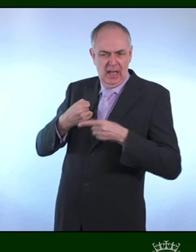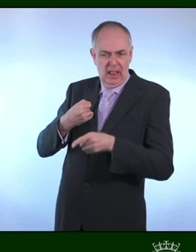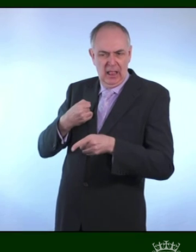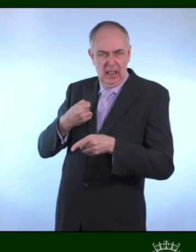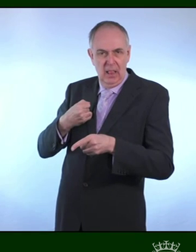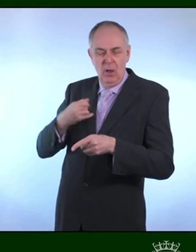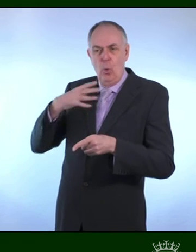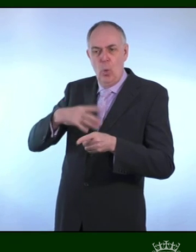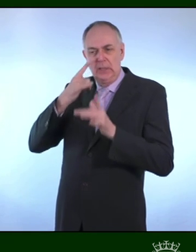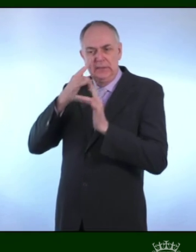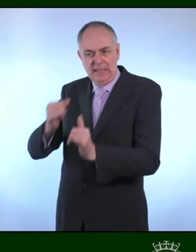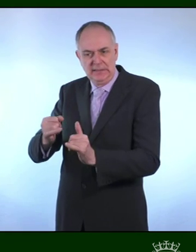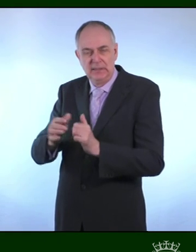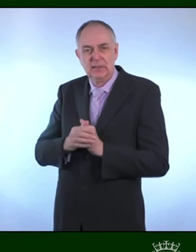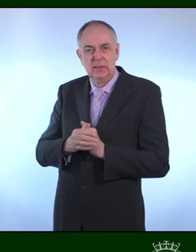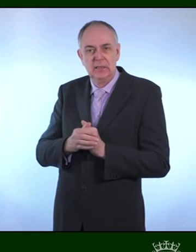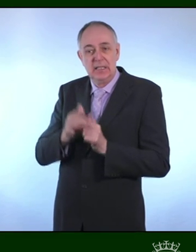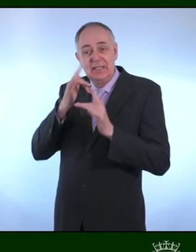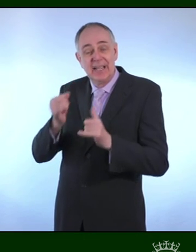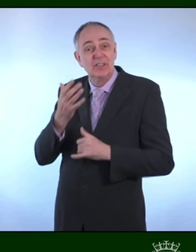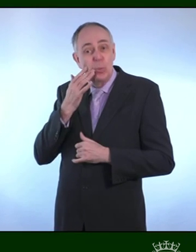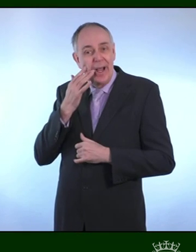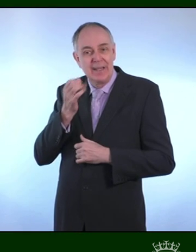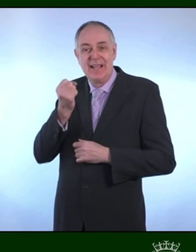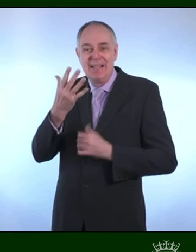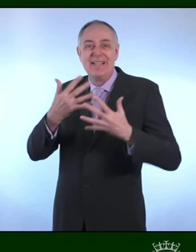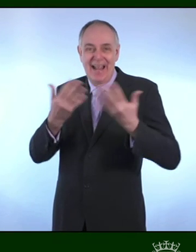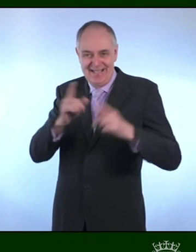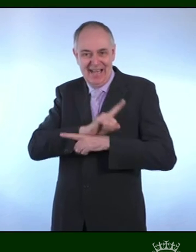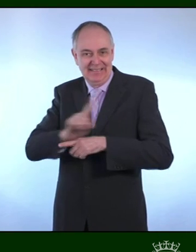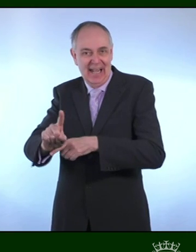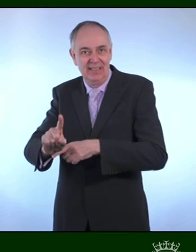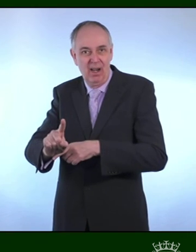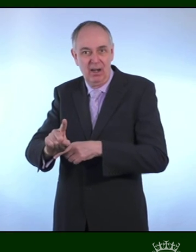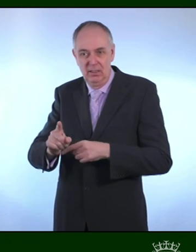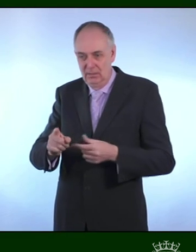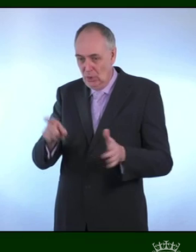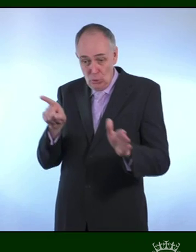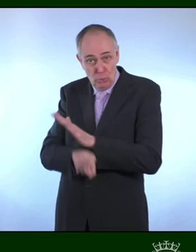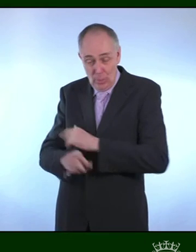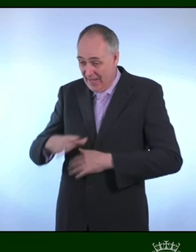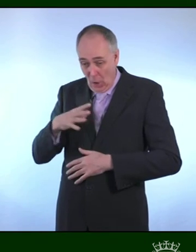Ten days later, when the test finally happened, 14 of the 20 residents were exhibiting symptoms.